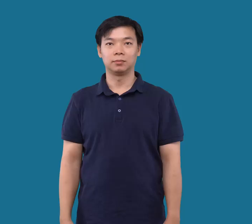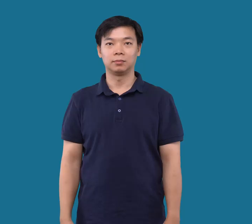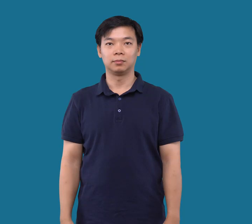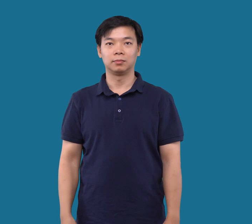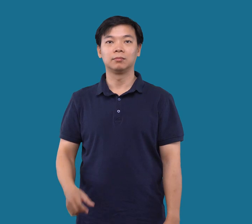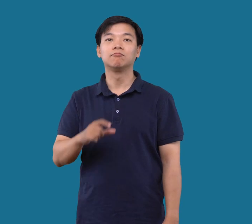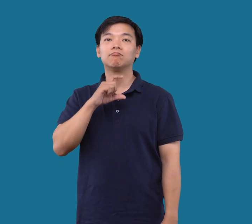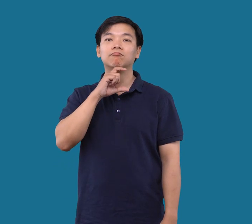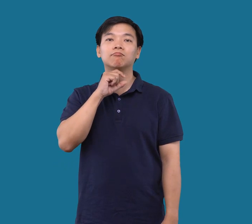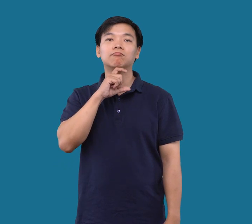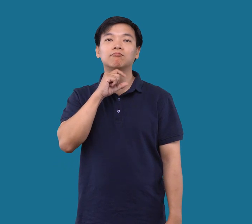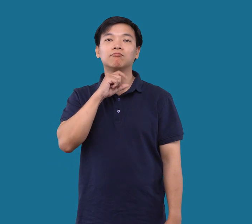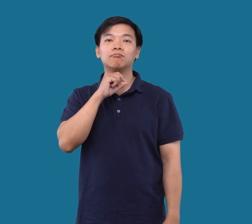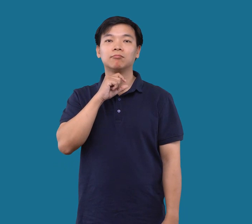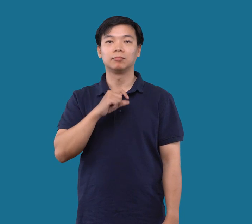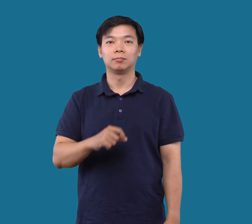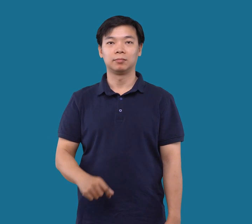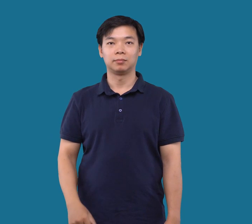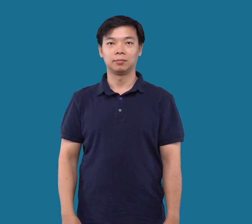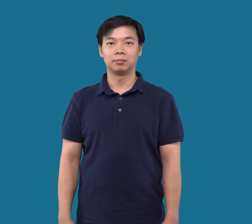côn trùng